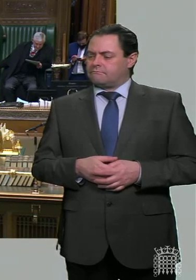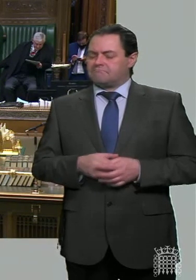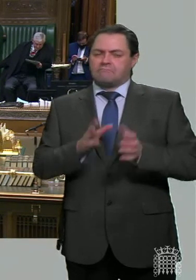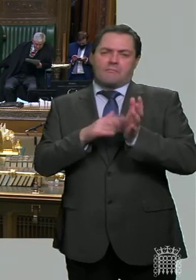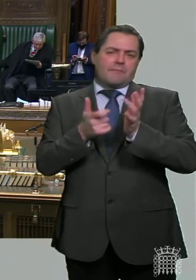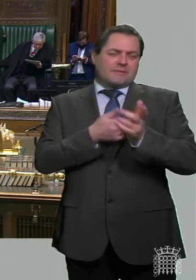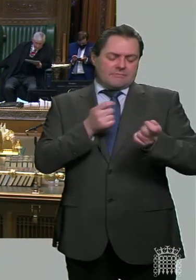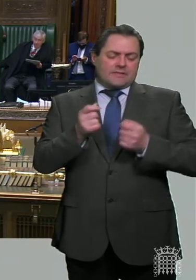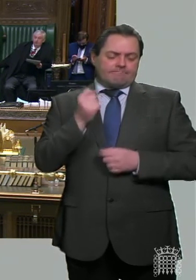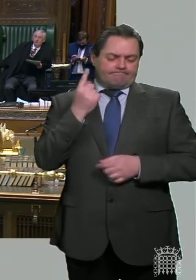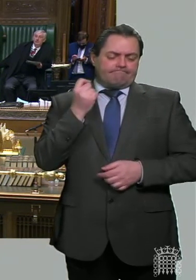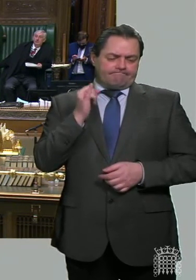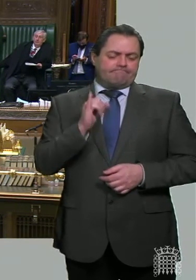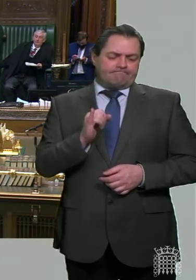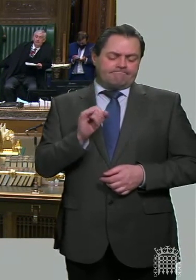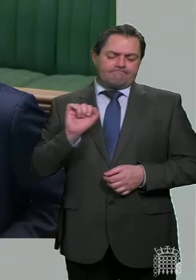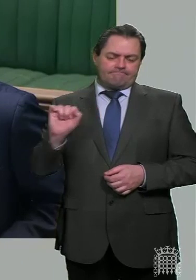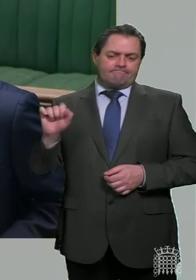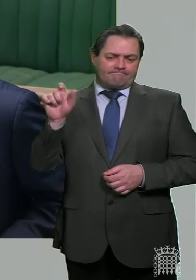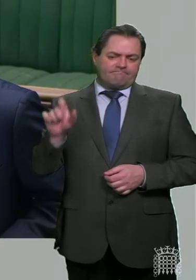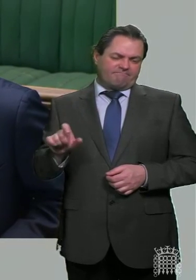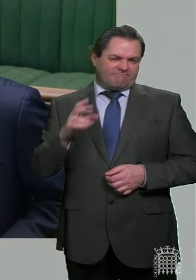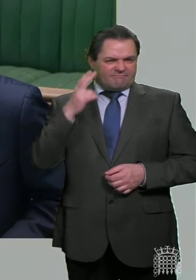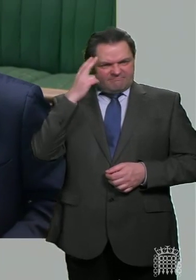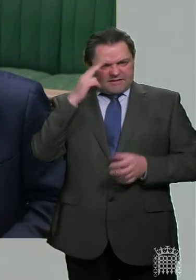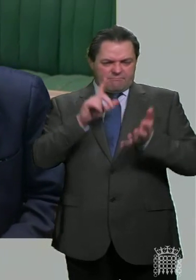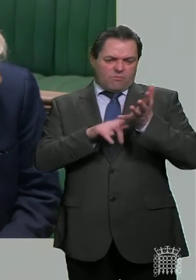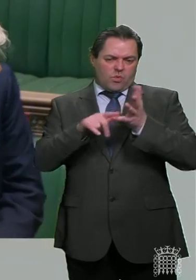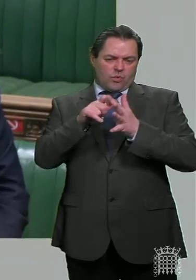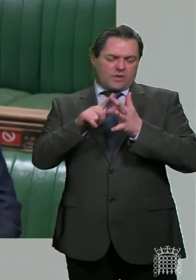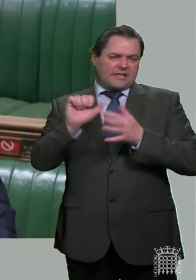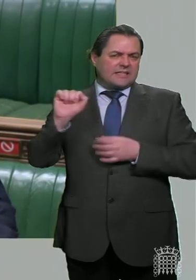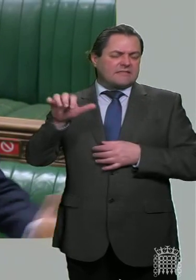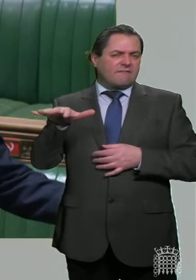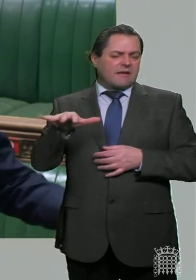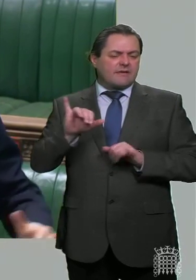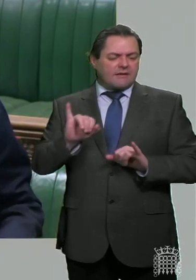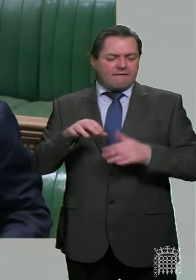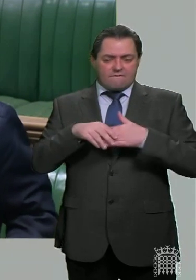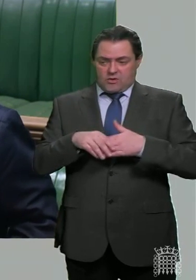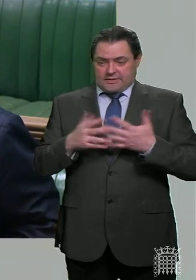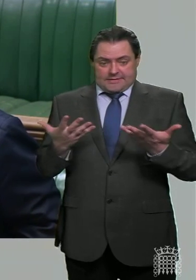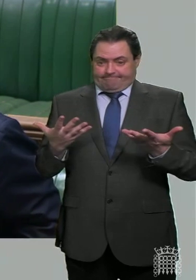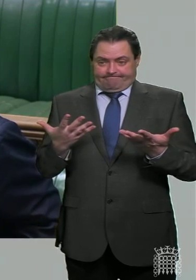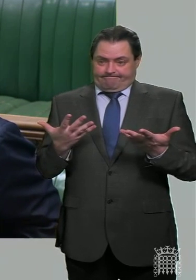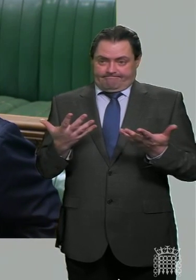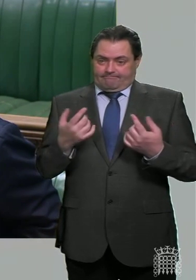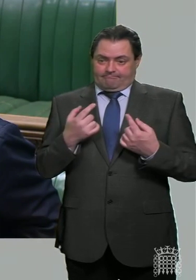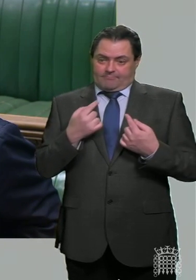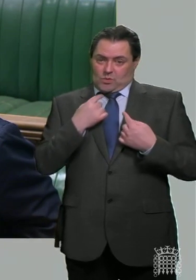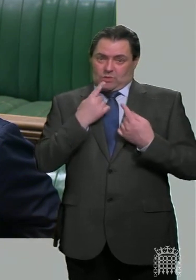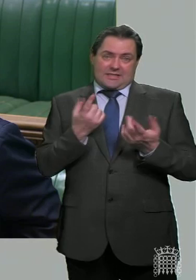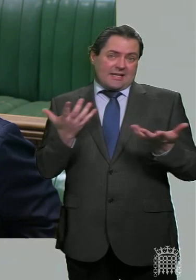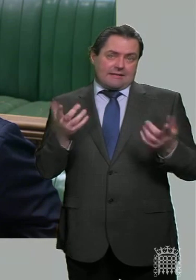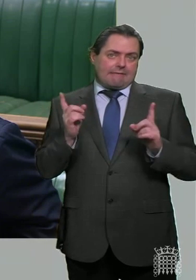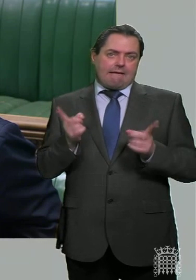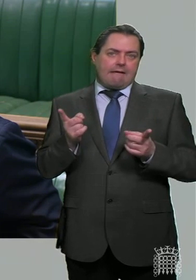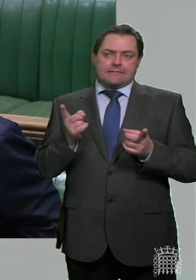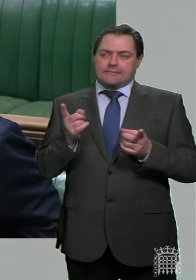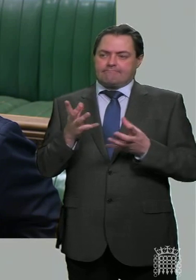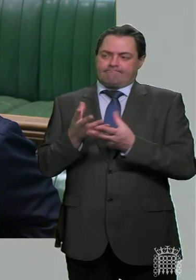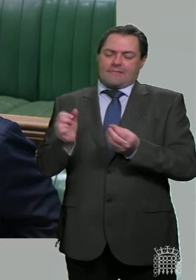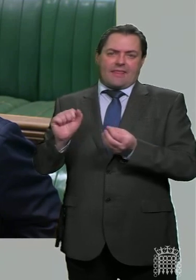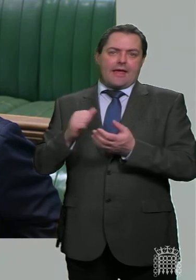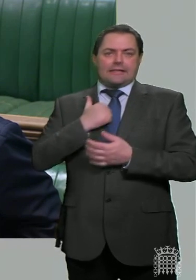I sympathise very much with Luke’s family and his friends, and there is nothing I can say that will alleviate their loss.